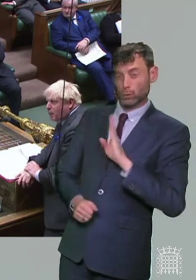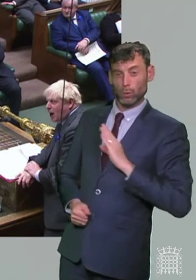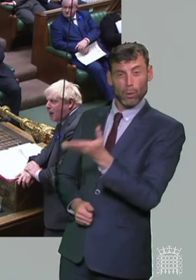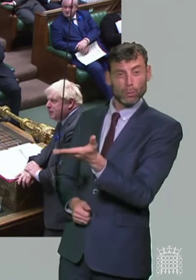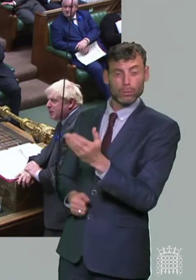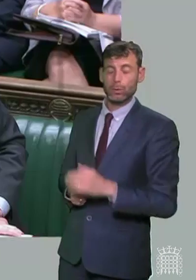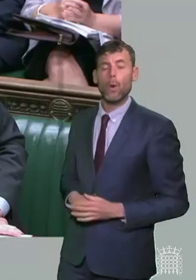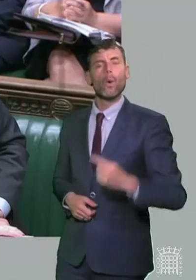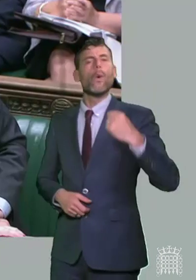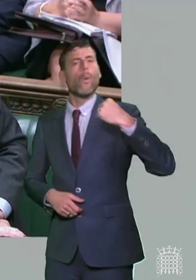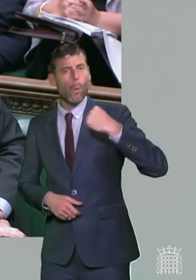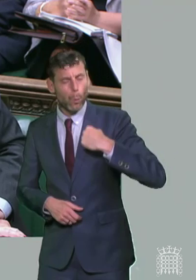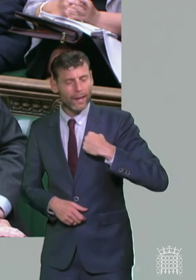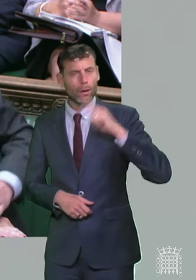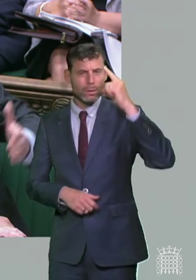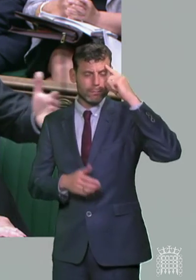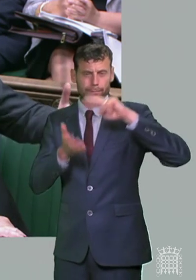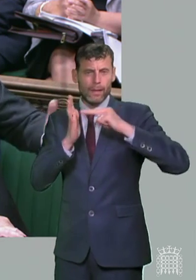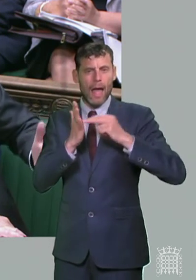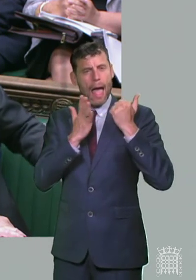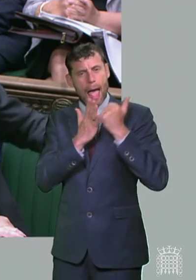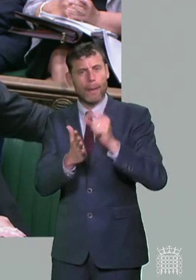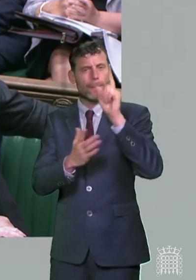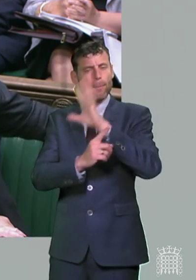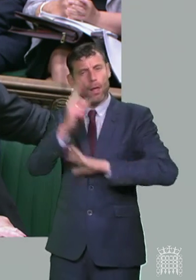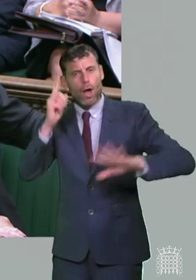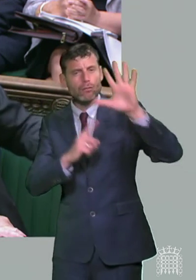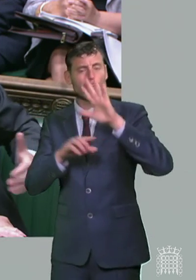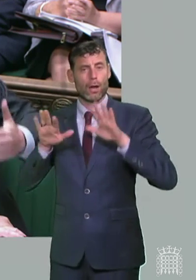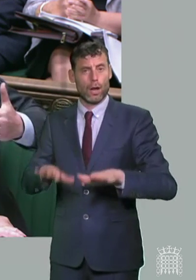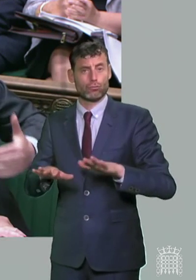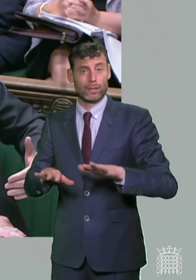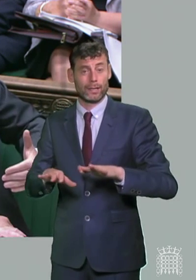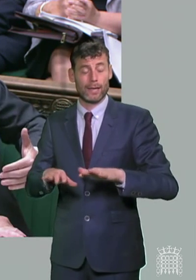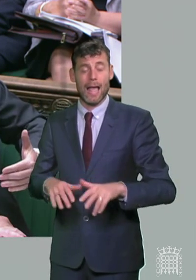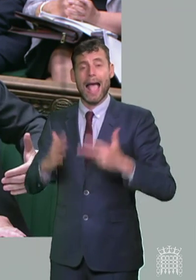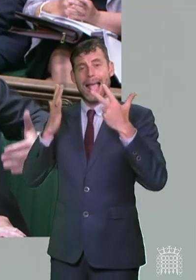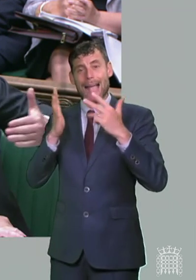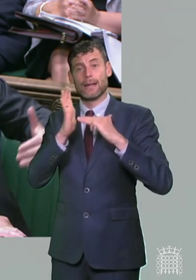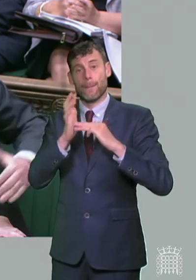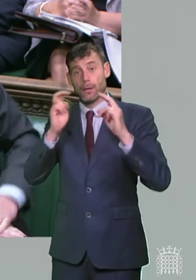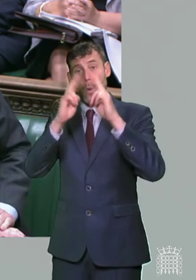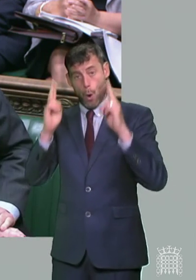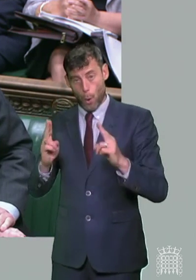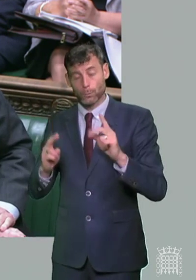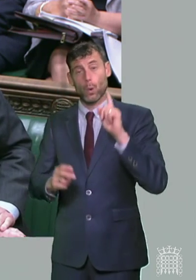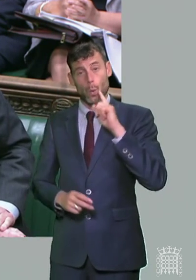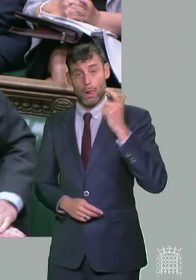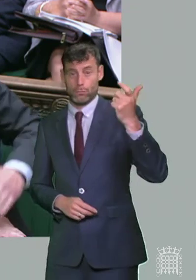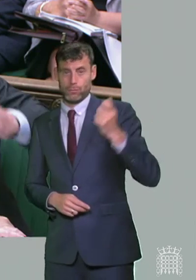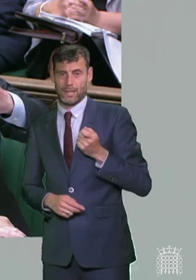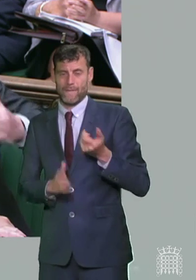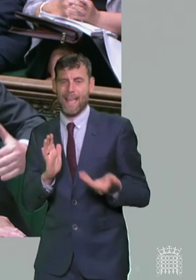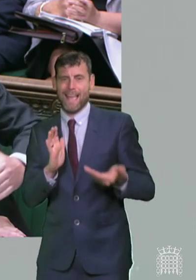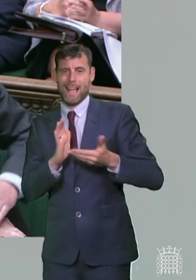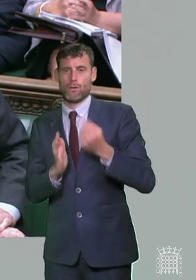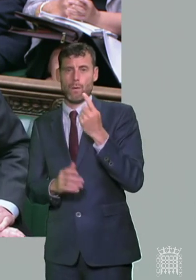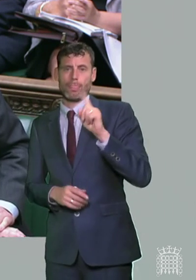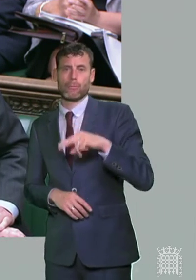Yes, it is true. We are helping people up and down the country: £1,200 will be coming into the bank accounts of the 8 million most vulnerable households.